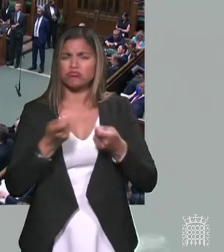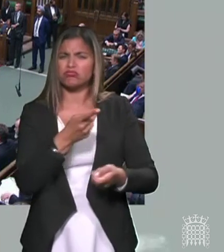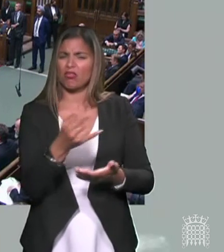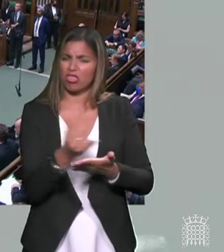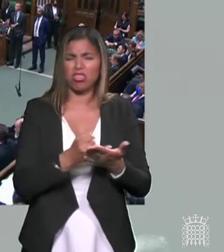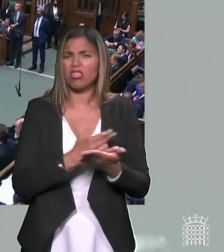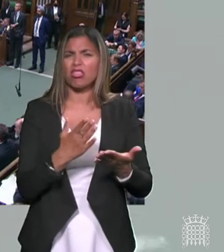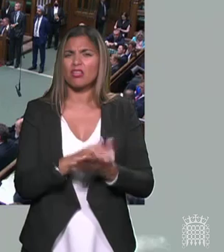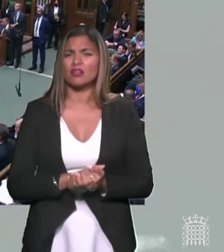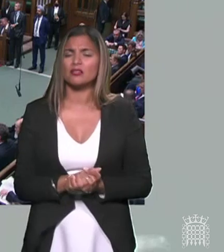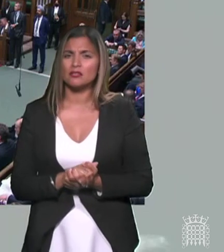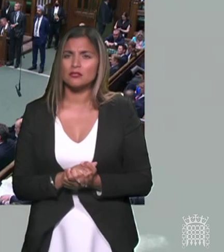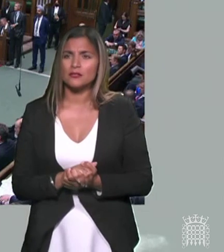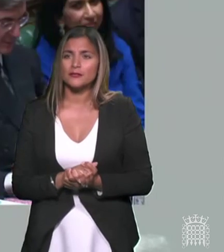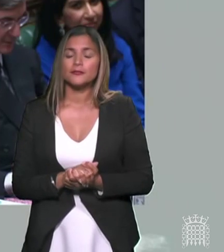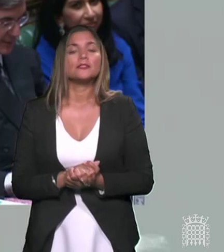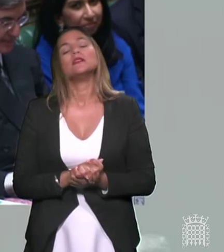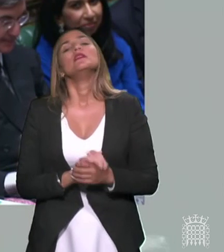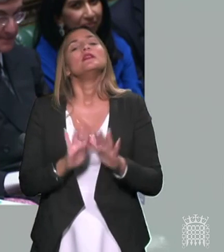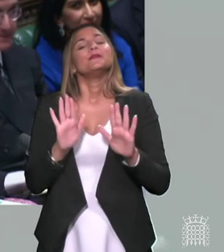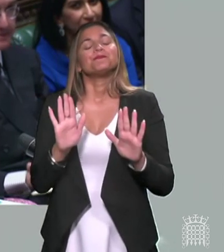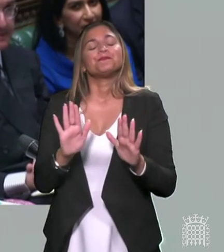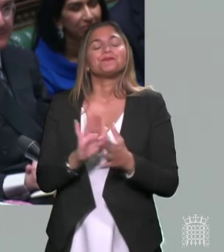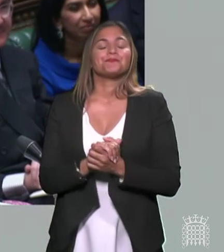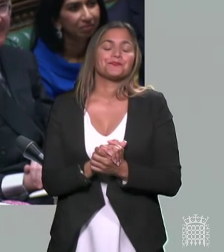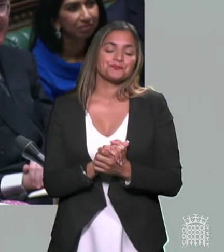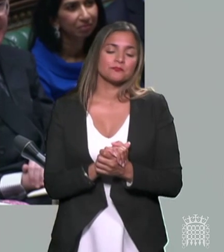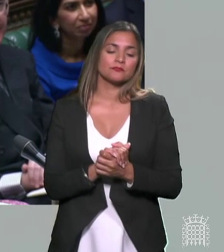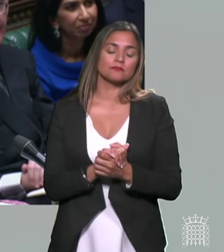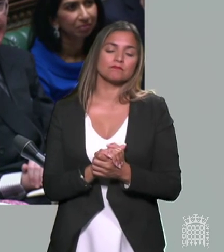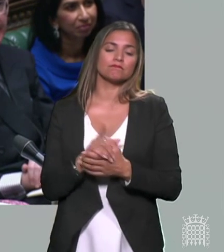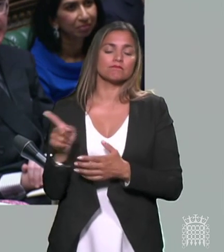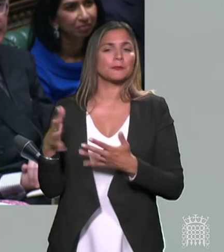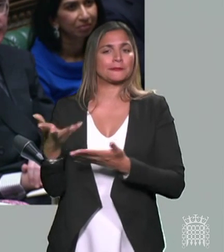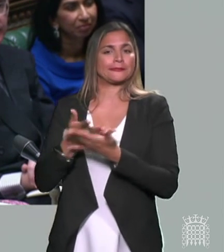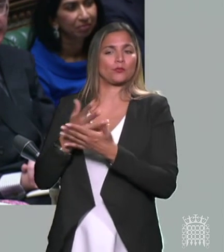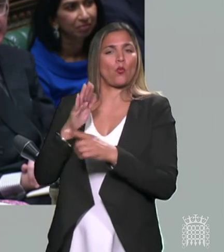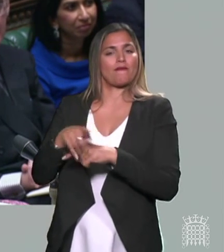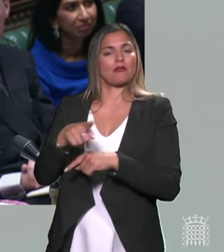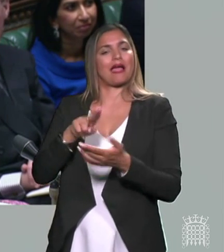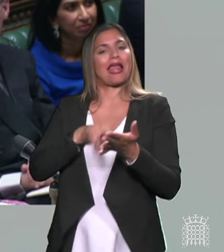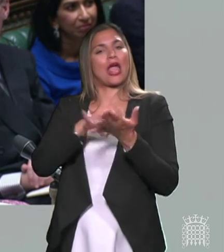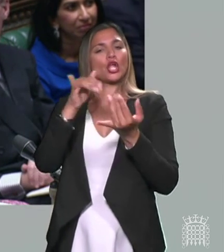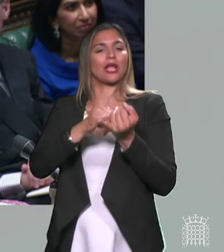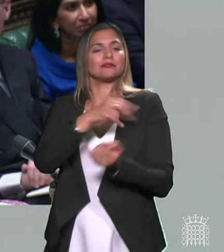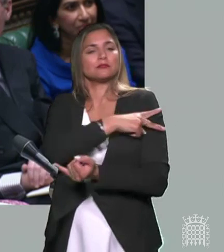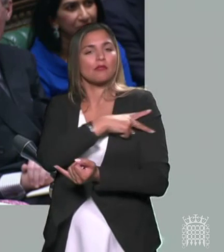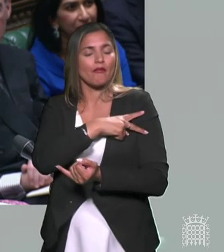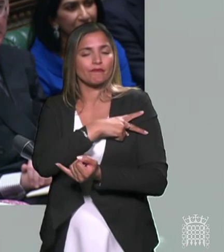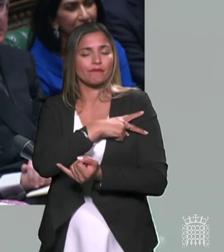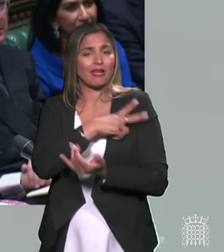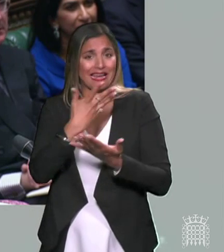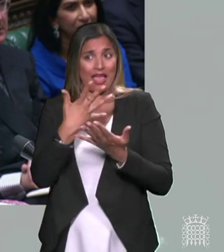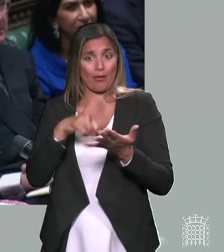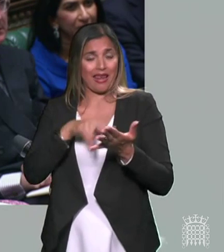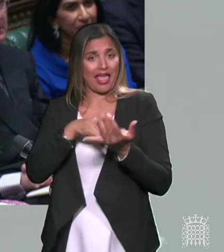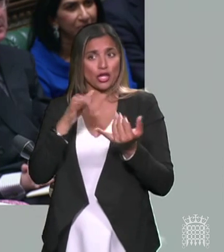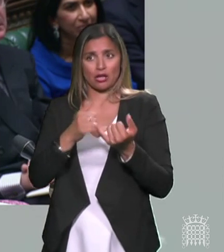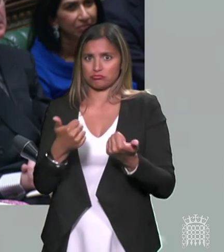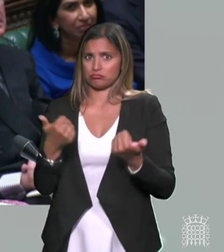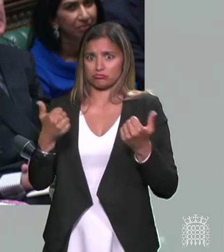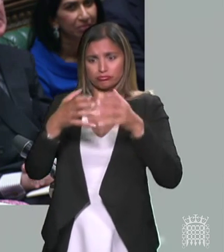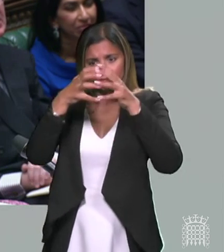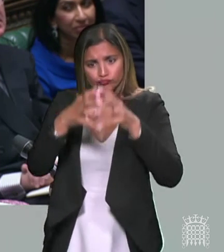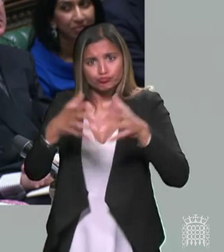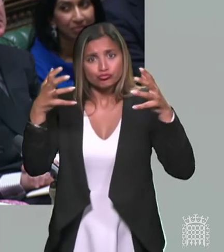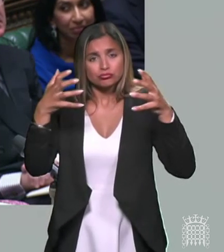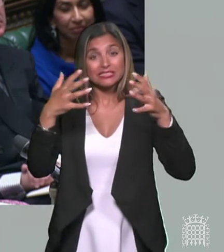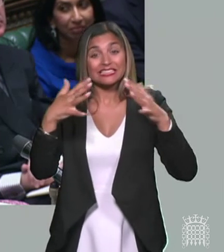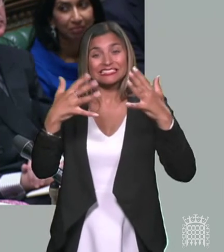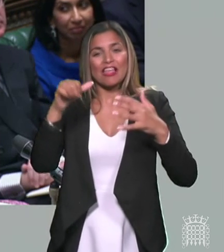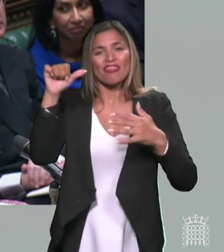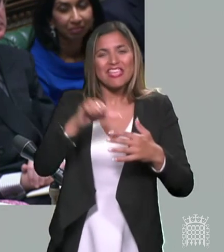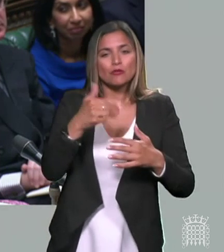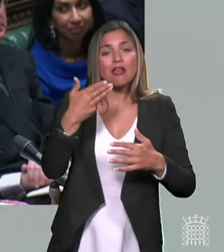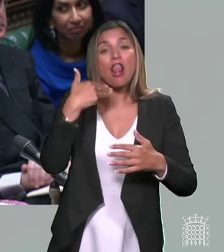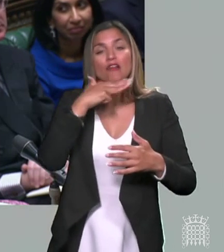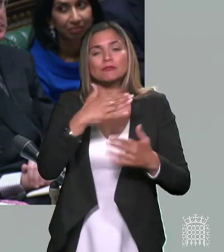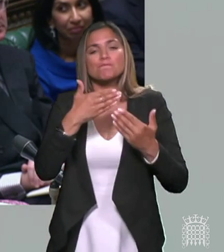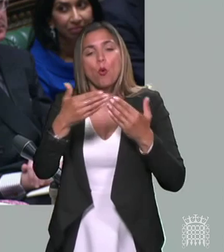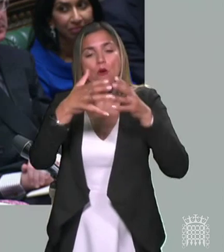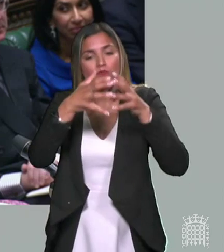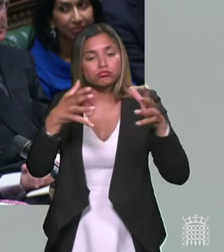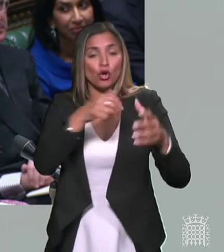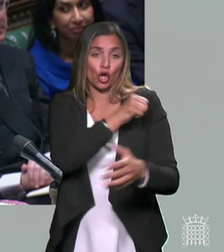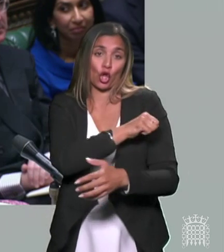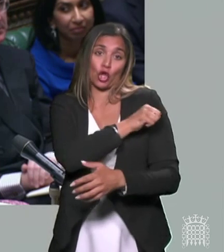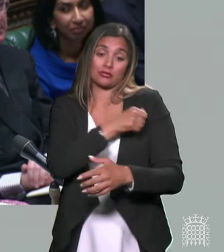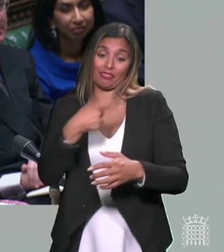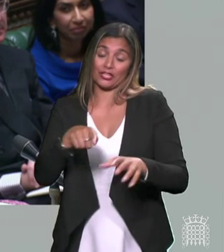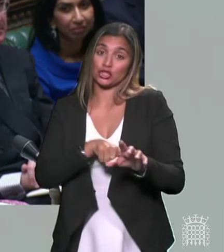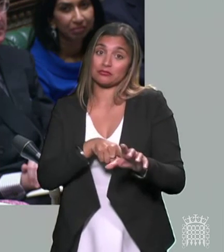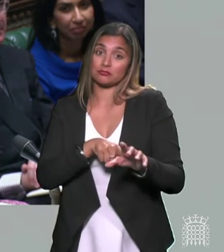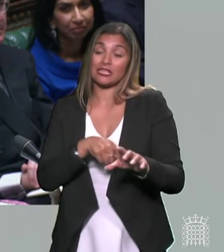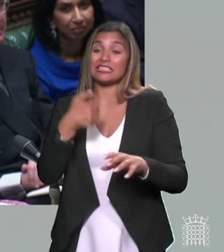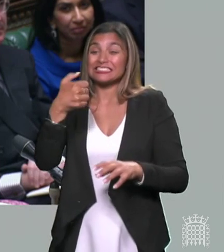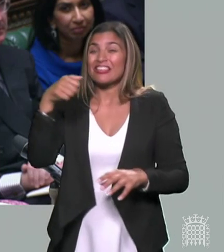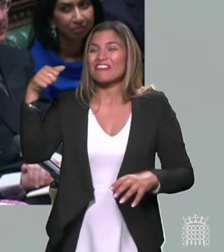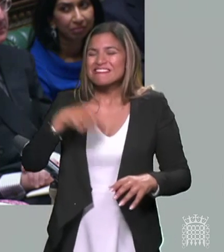The honourable Gentleman talks about staffing levels: the NHS now has a record number of people working in it, with 10,900 more nurses this year than there were last year and 6,000 more doctors.